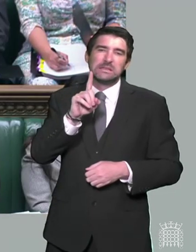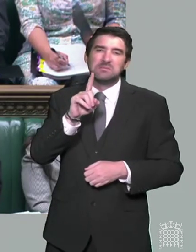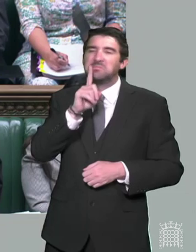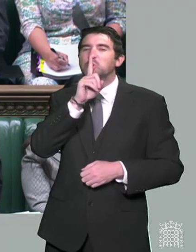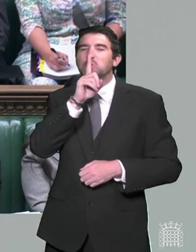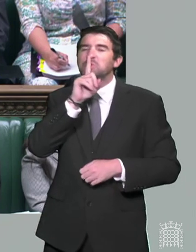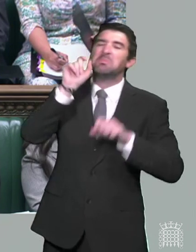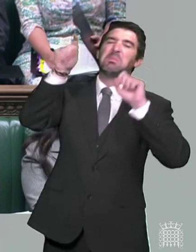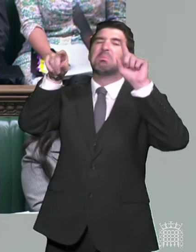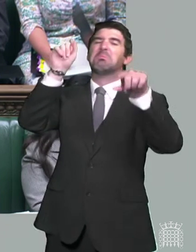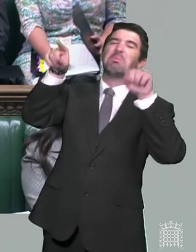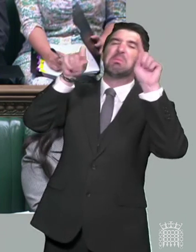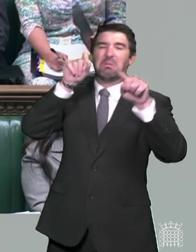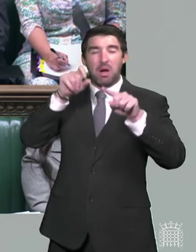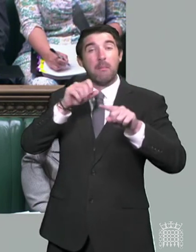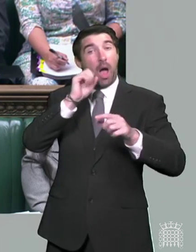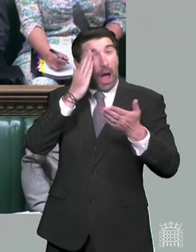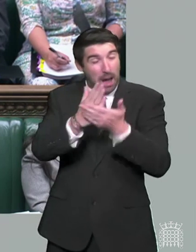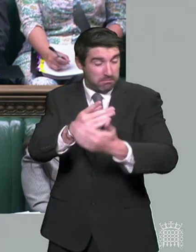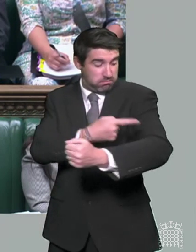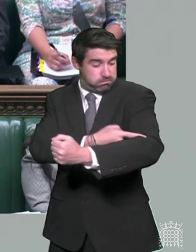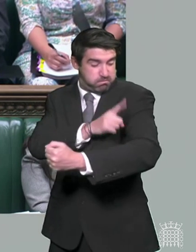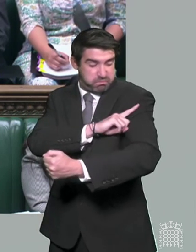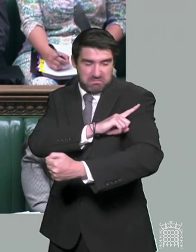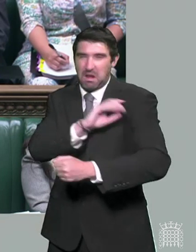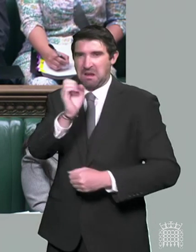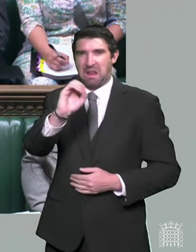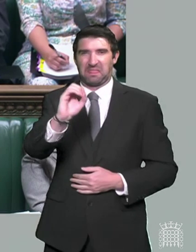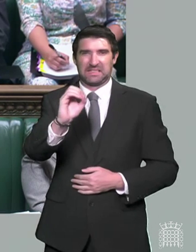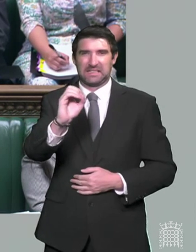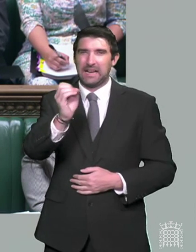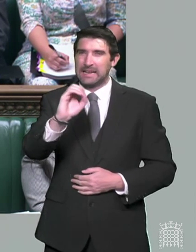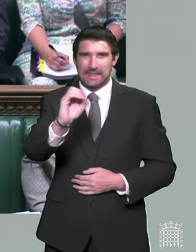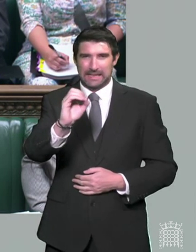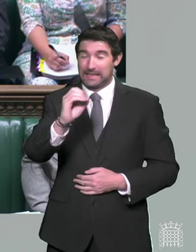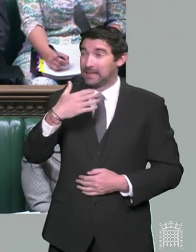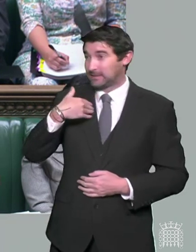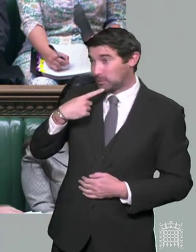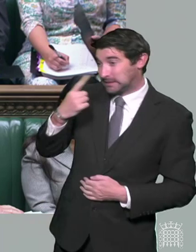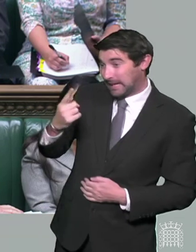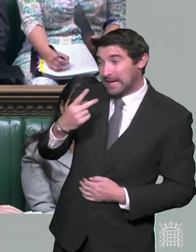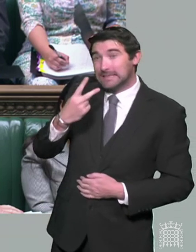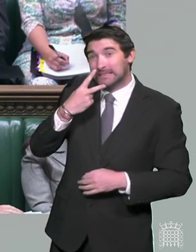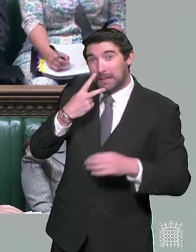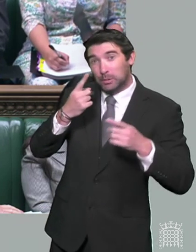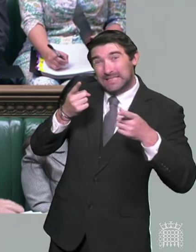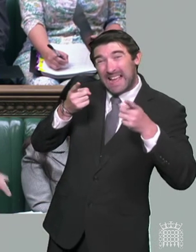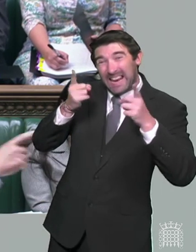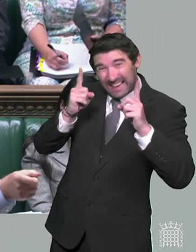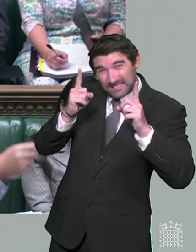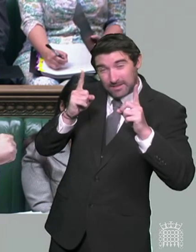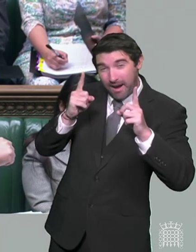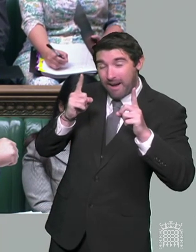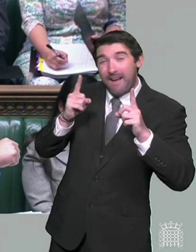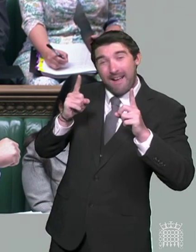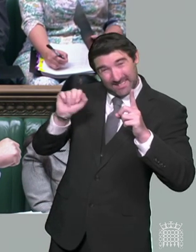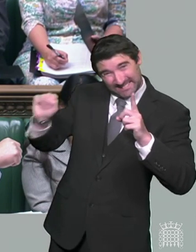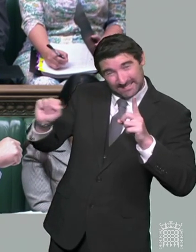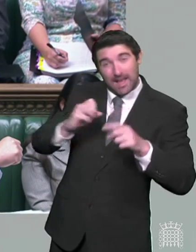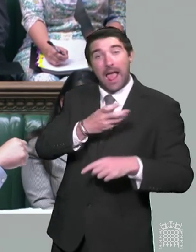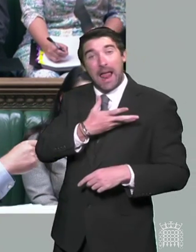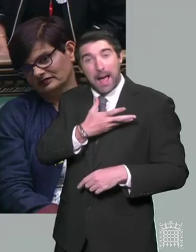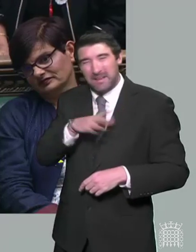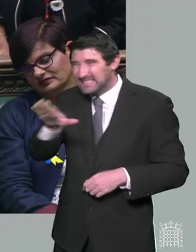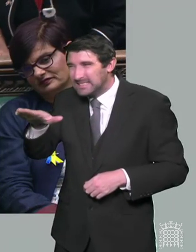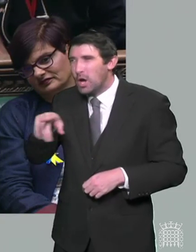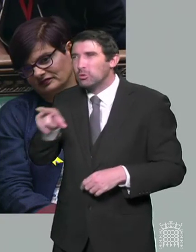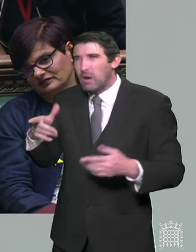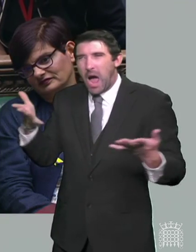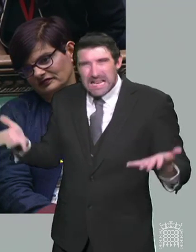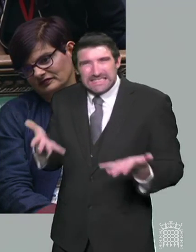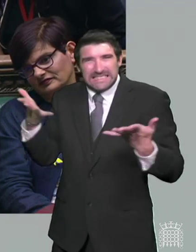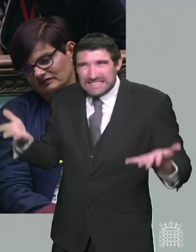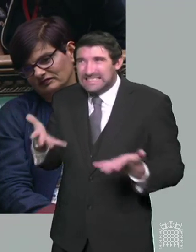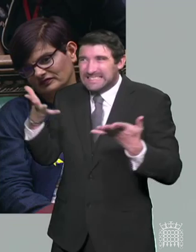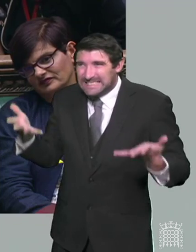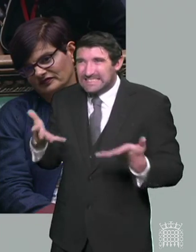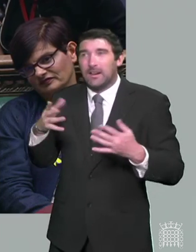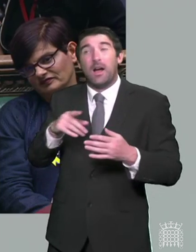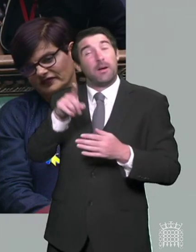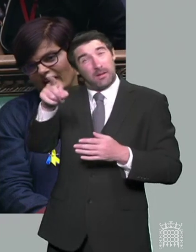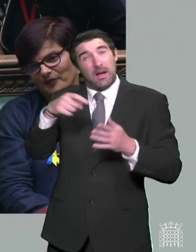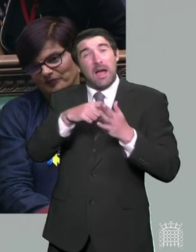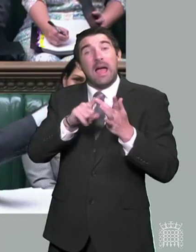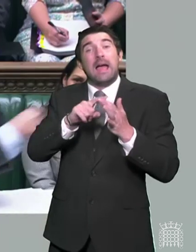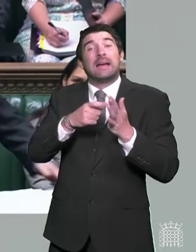No matter how much welly the deputy Leader of the Opposition, the right honourable Member for Ashton-under-Lyne , may ask him to apply, or how much welly he pretends to apply, that welly is always on the left foot.